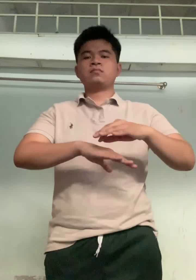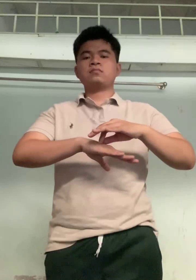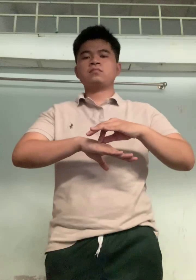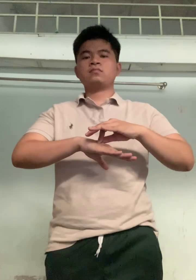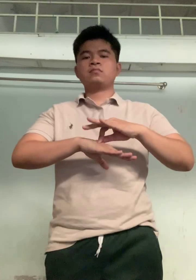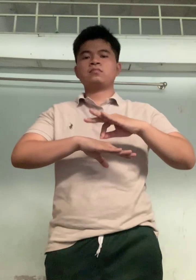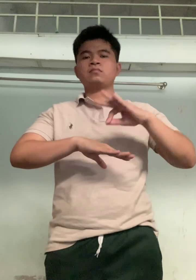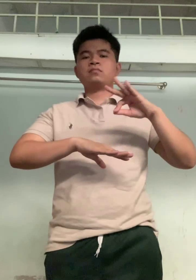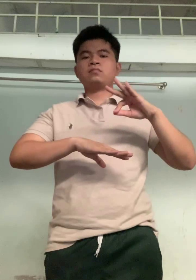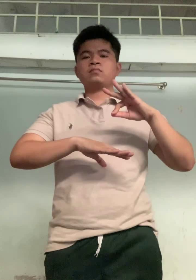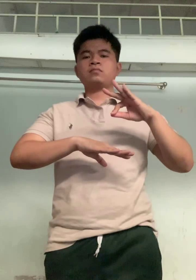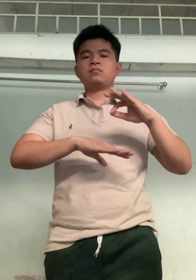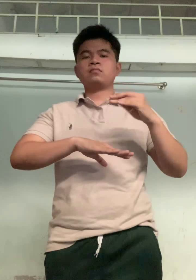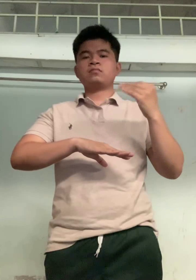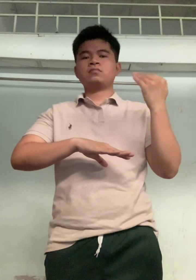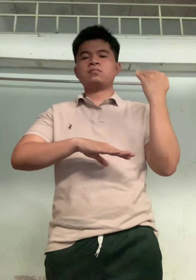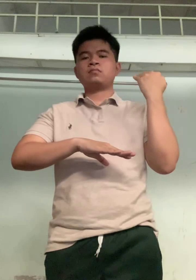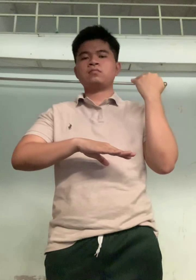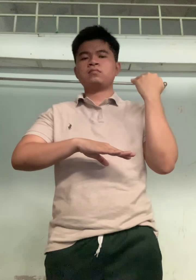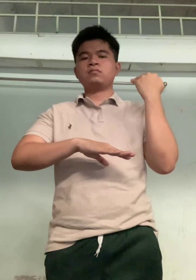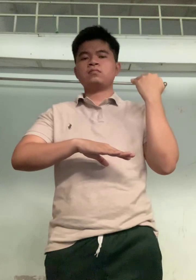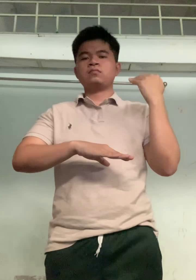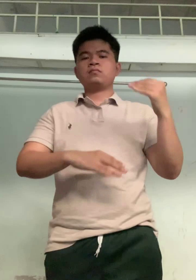tuan truoc